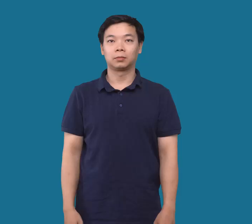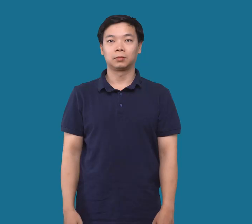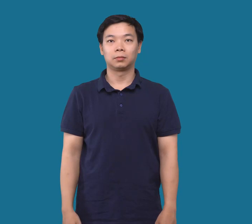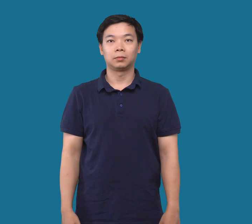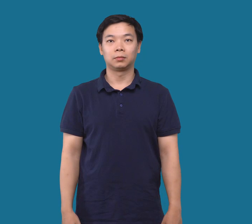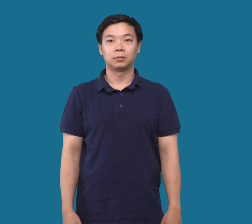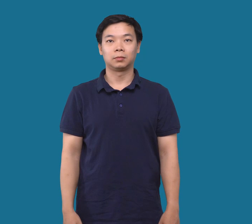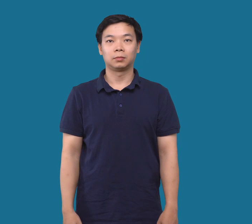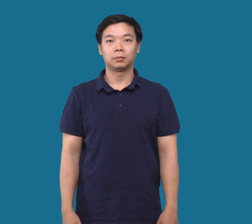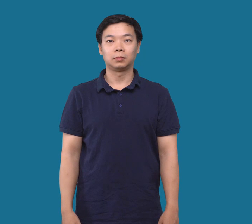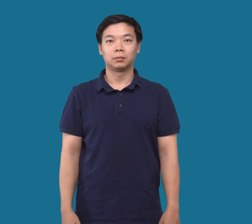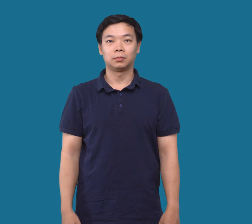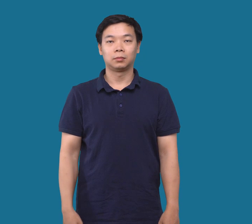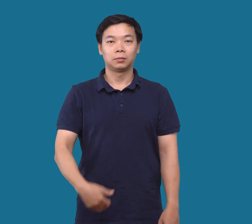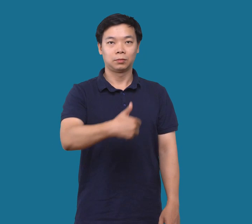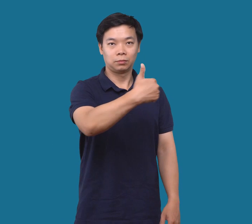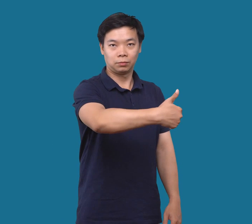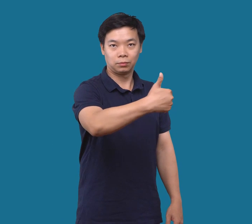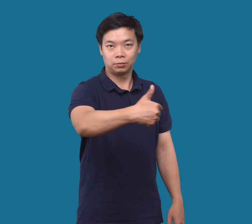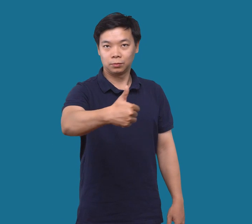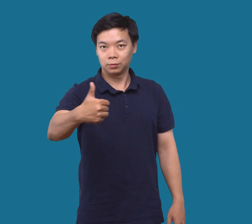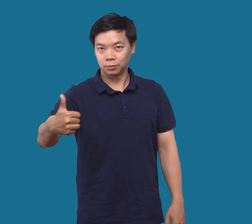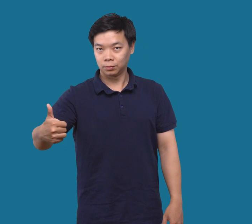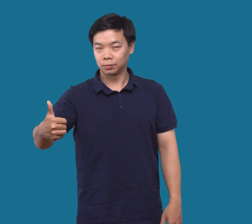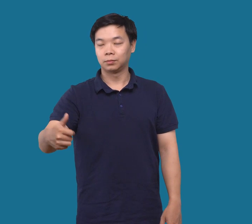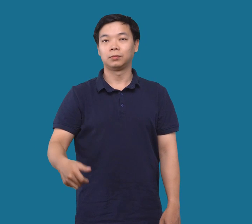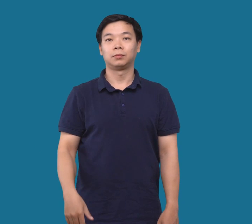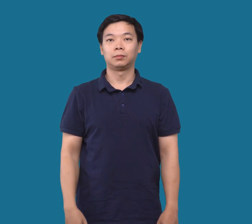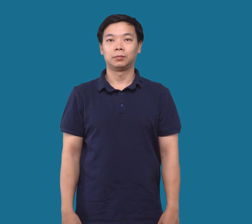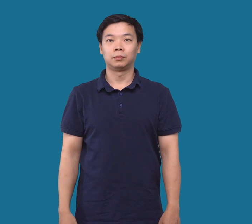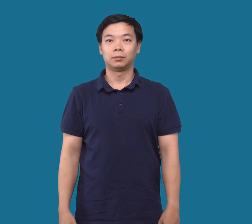nhân dân